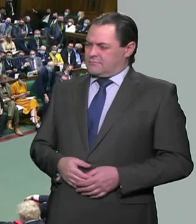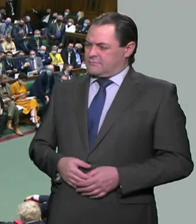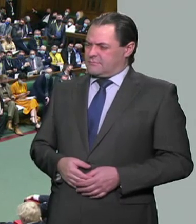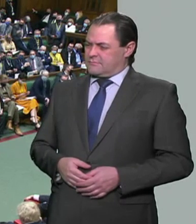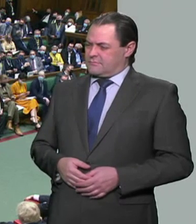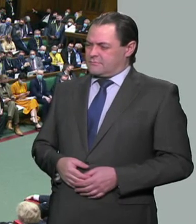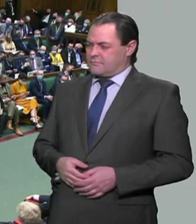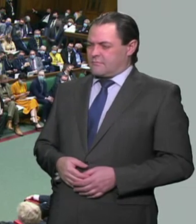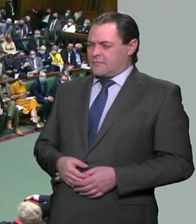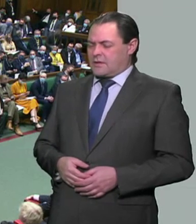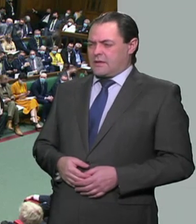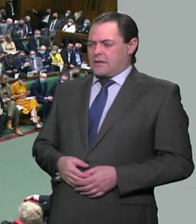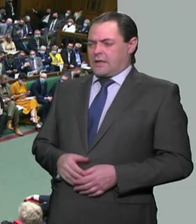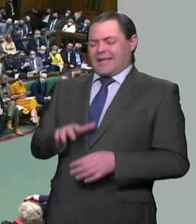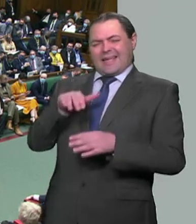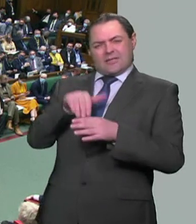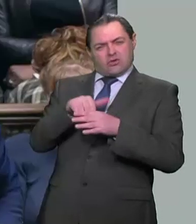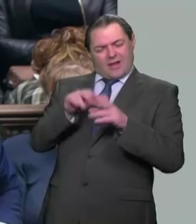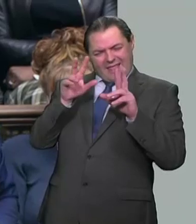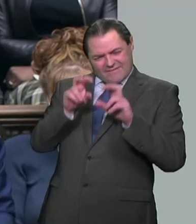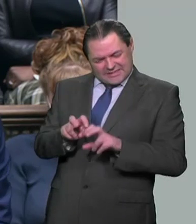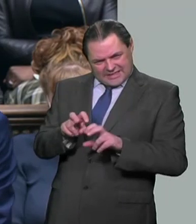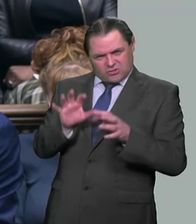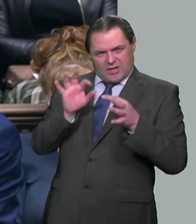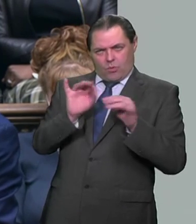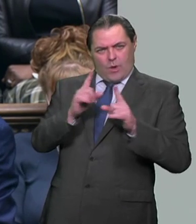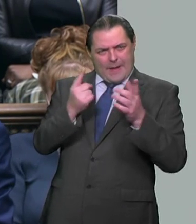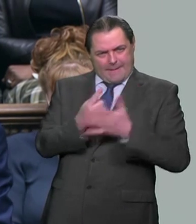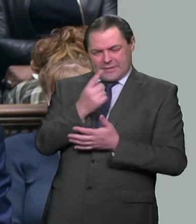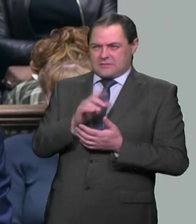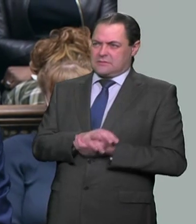An internal investigation into what happened?